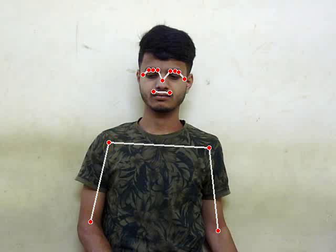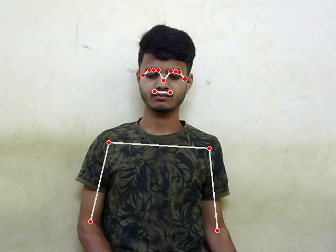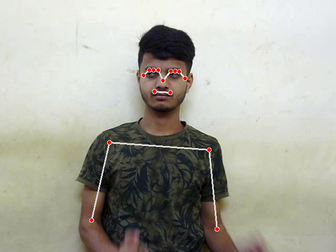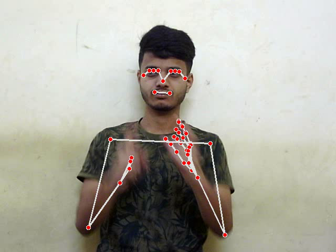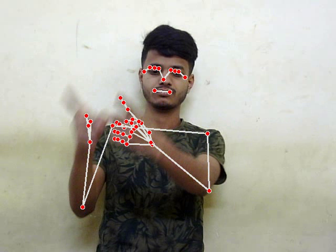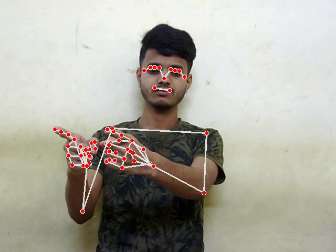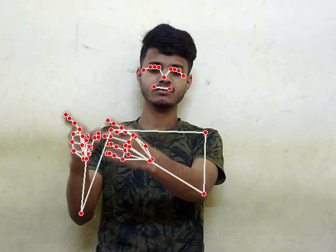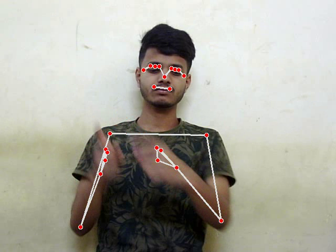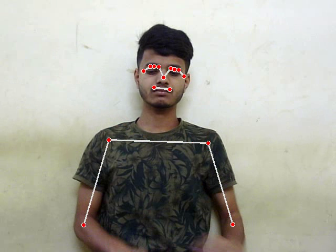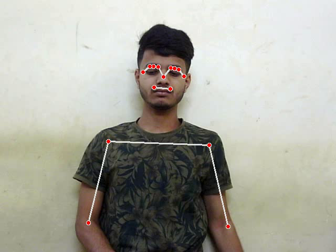go